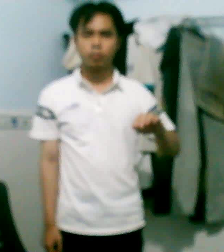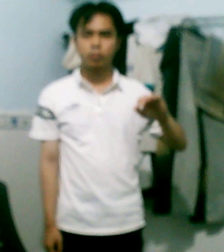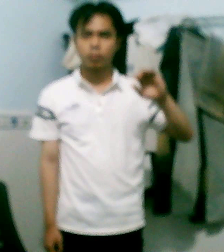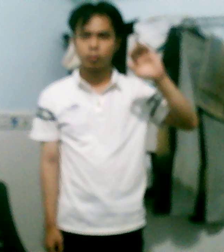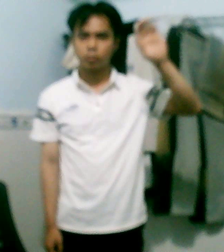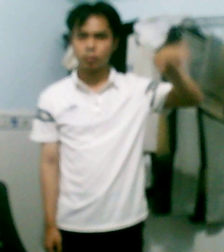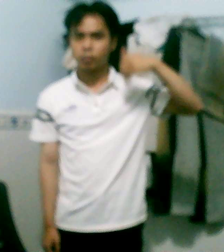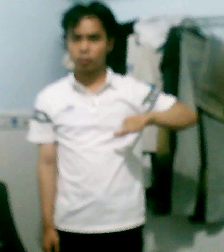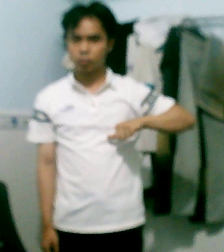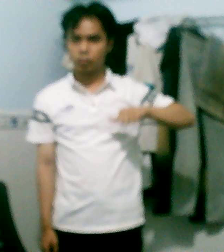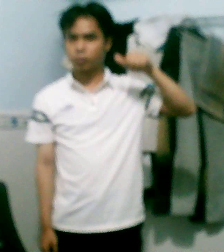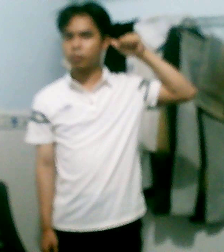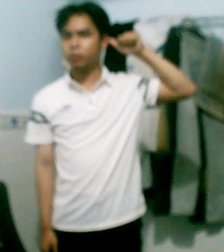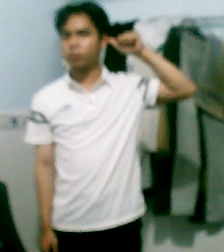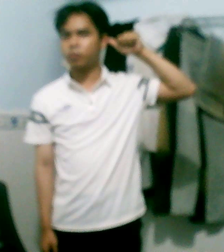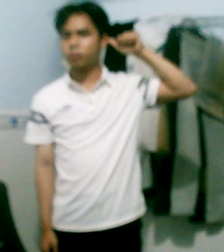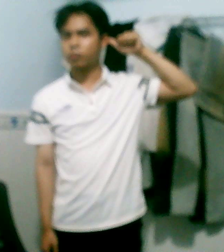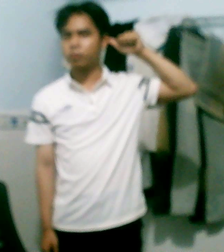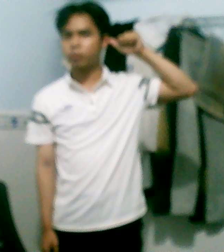thay co